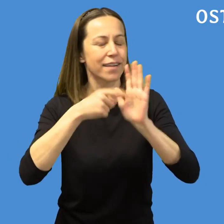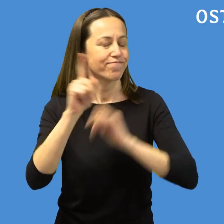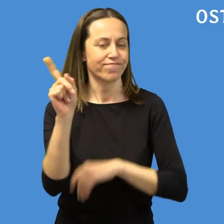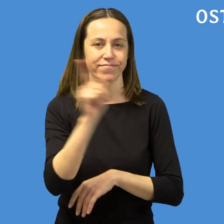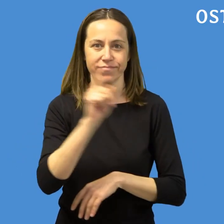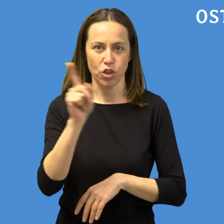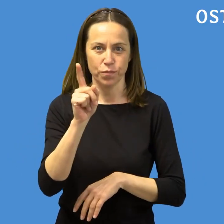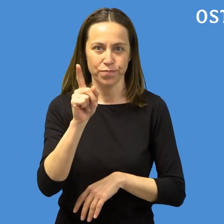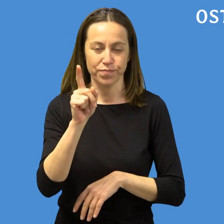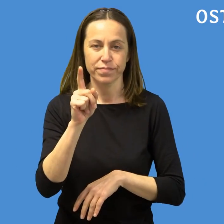no